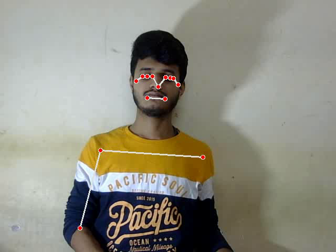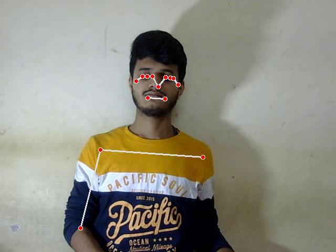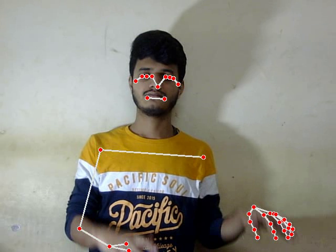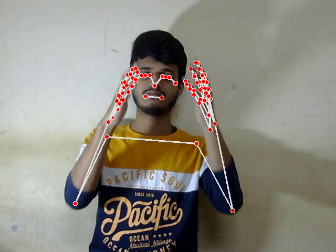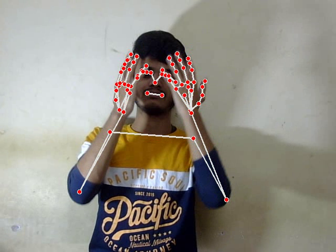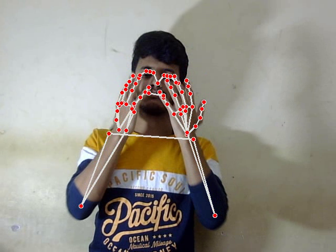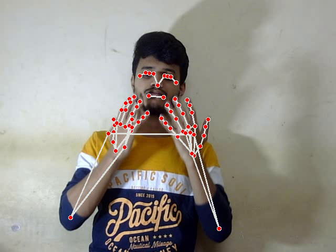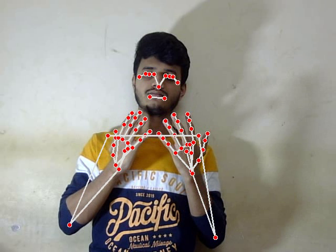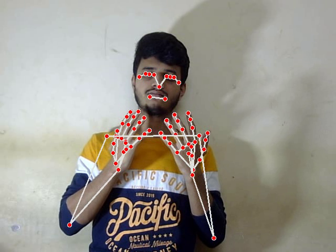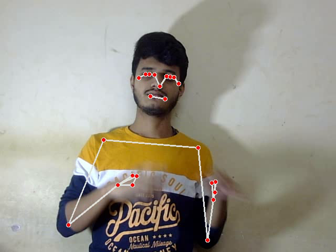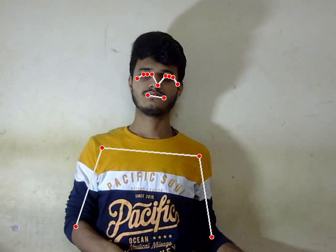sad